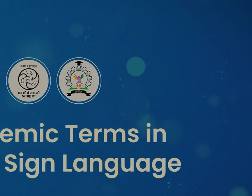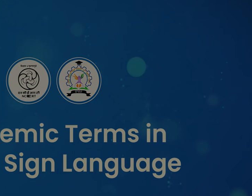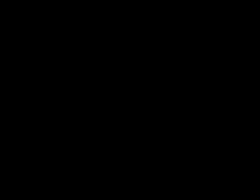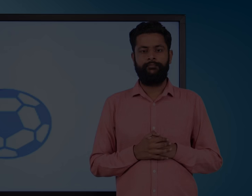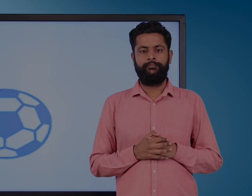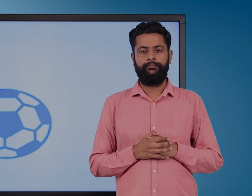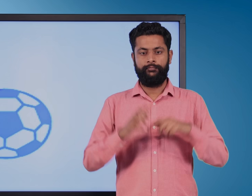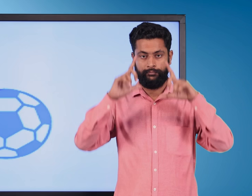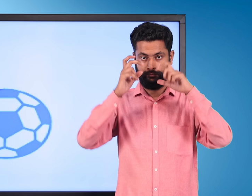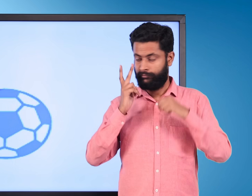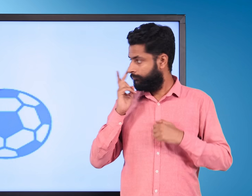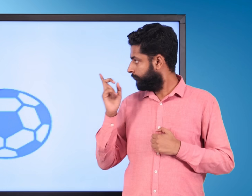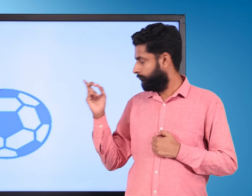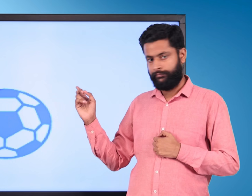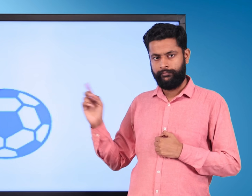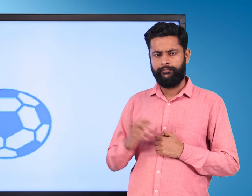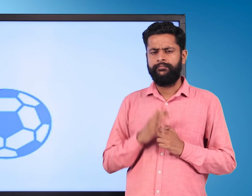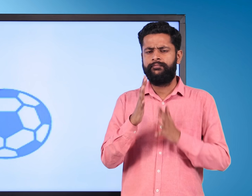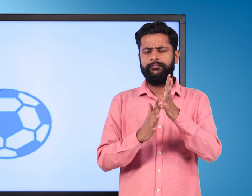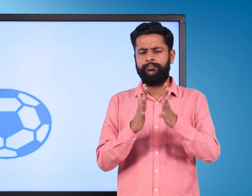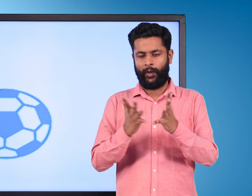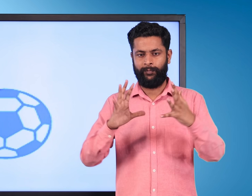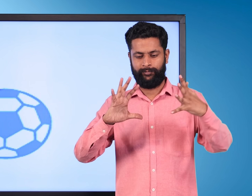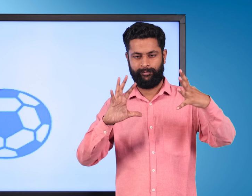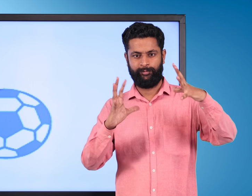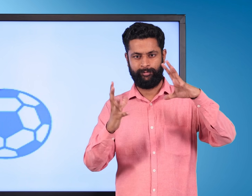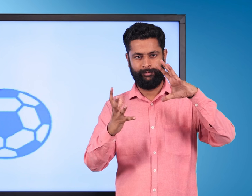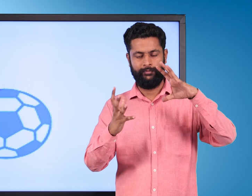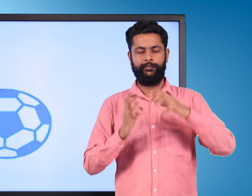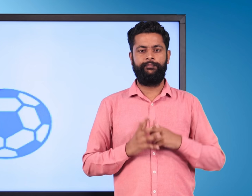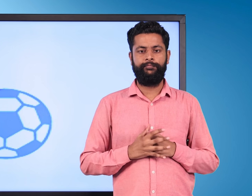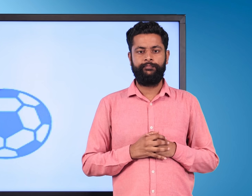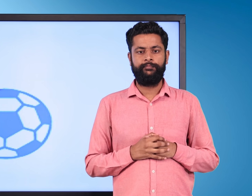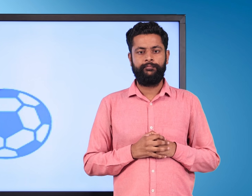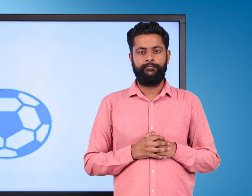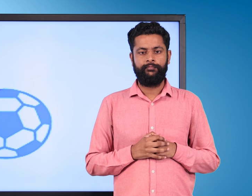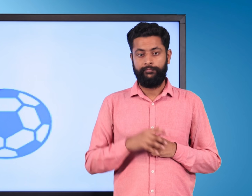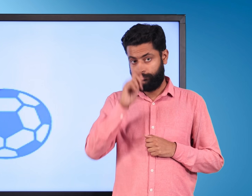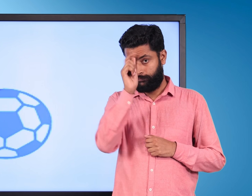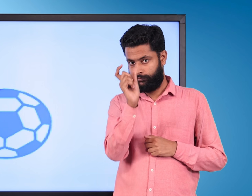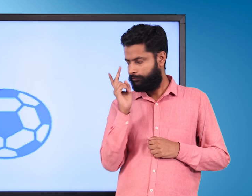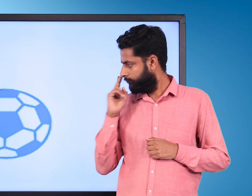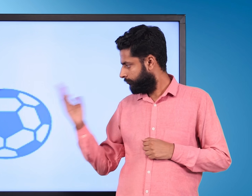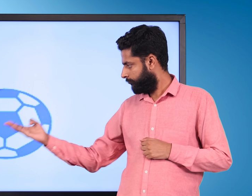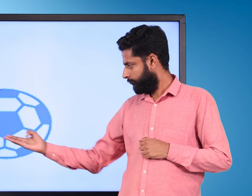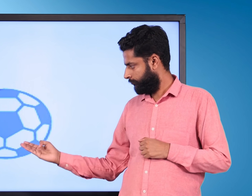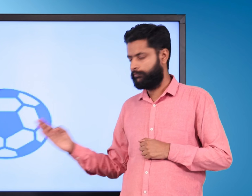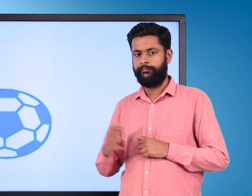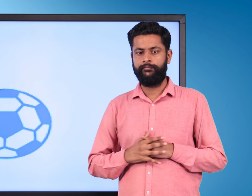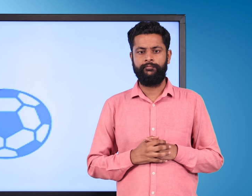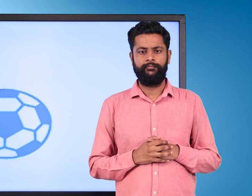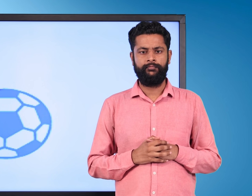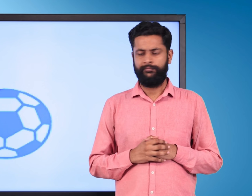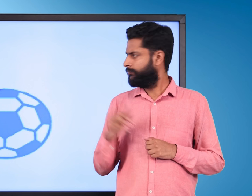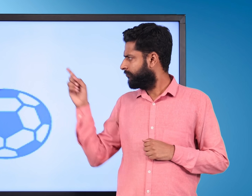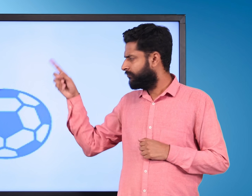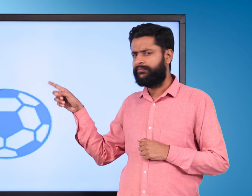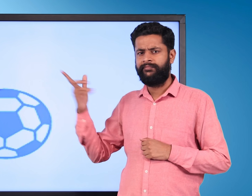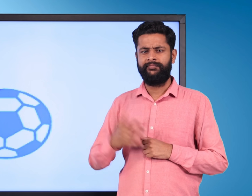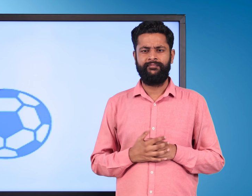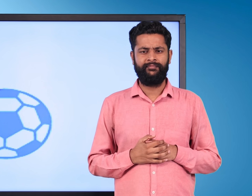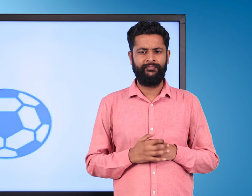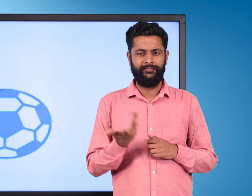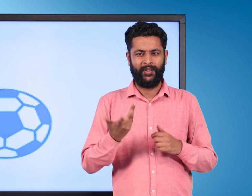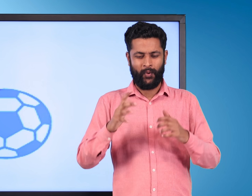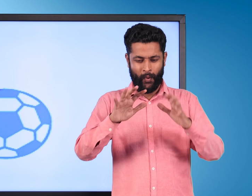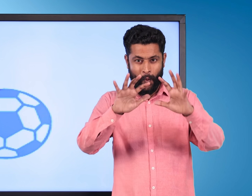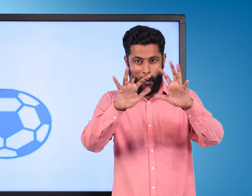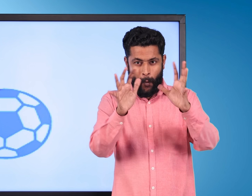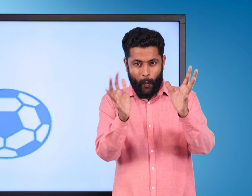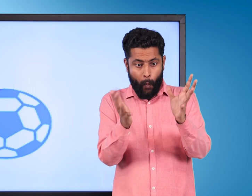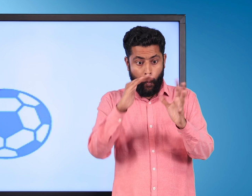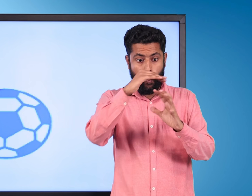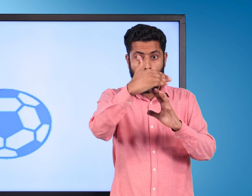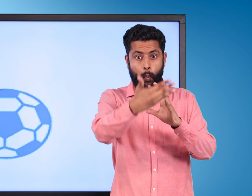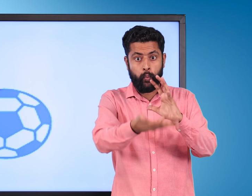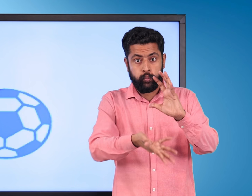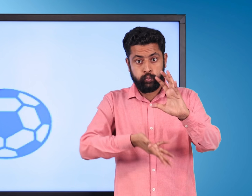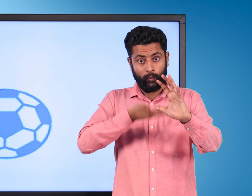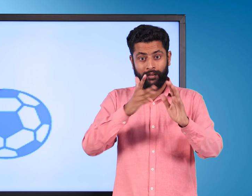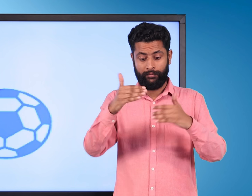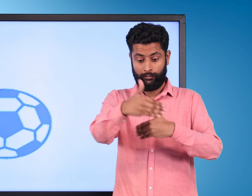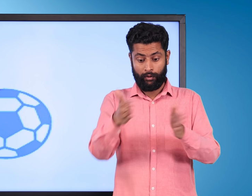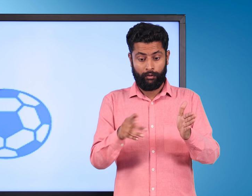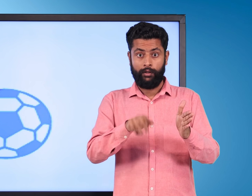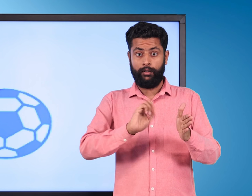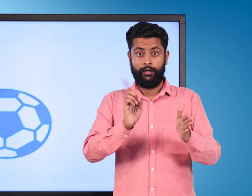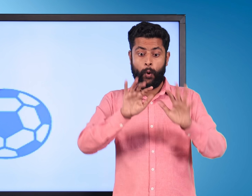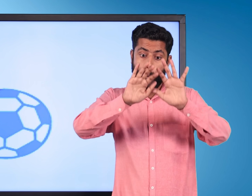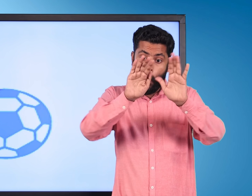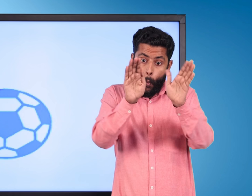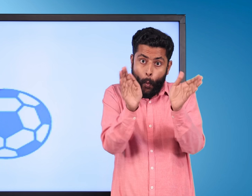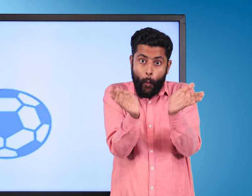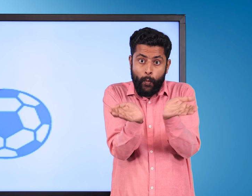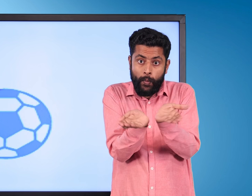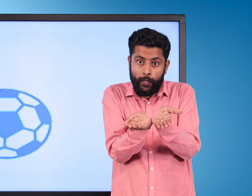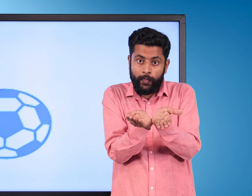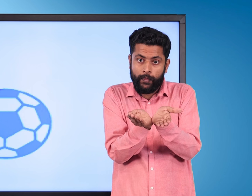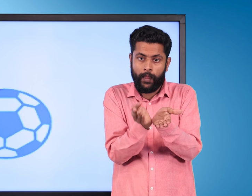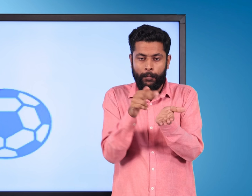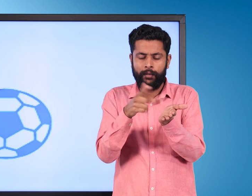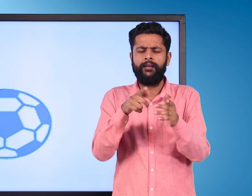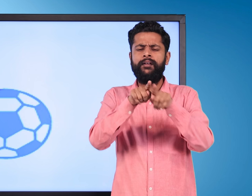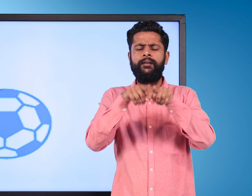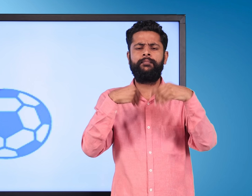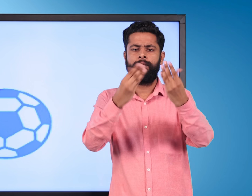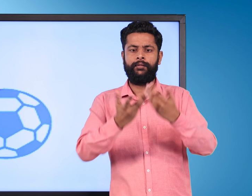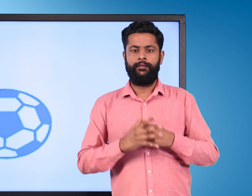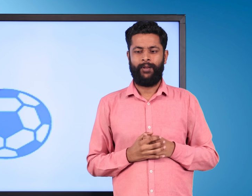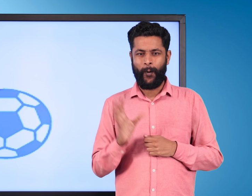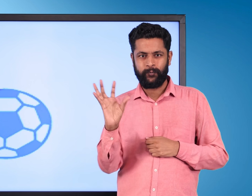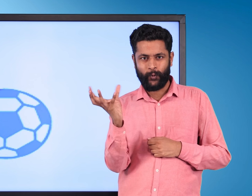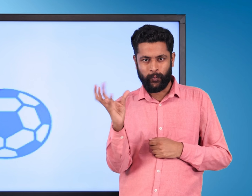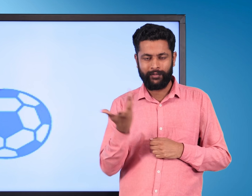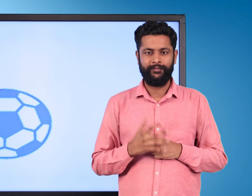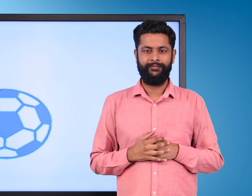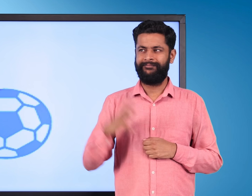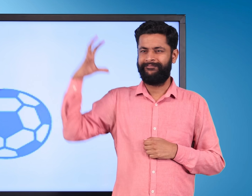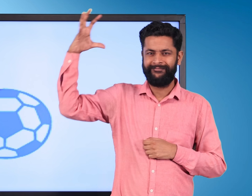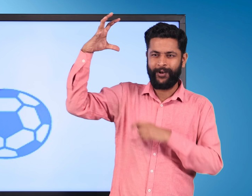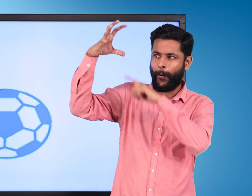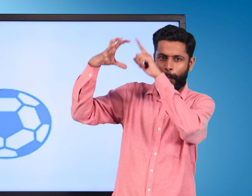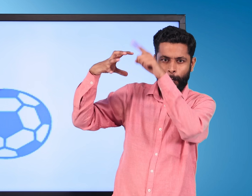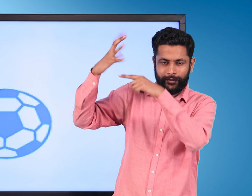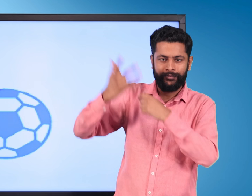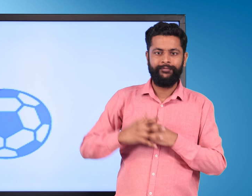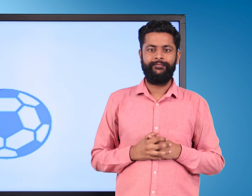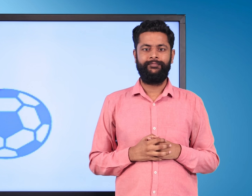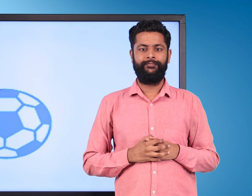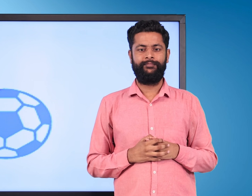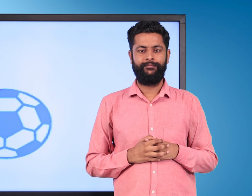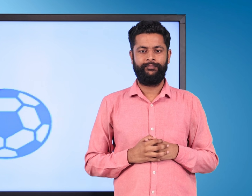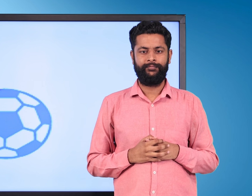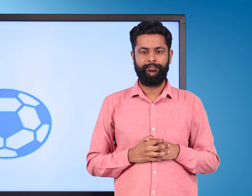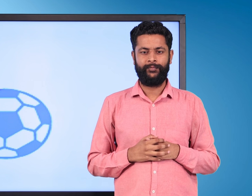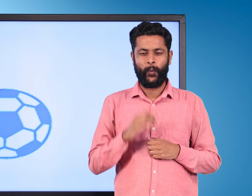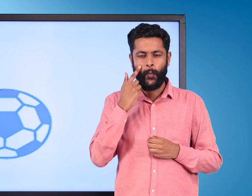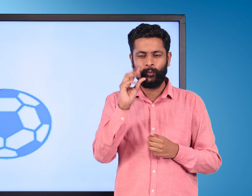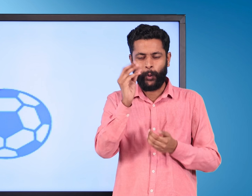This sign means sphere. A sphere is round in shape. It has no flat faces. For example, a ball, the sun,